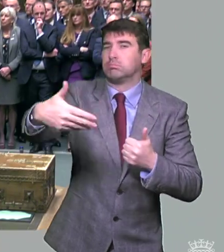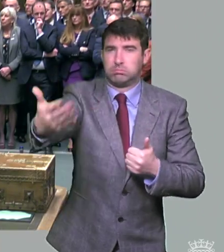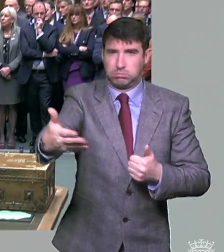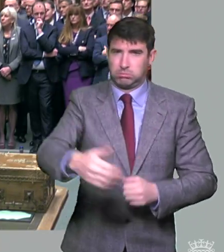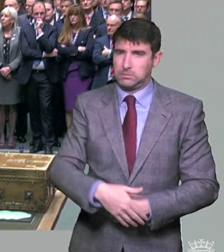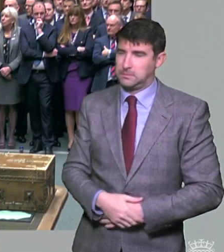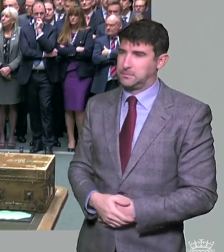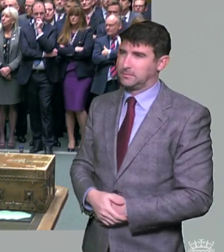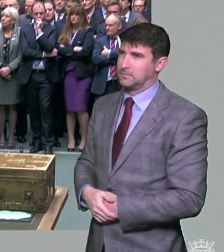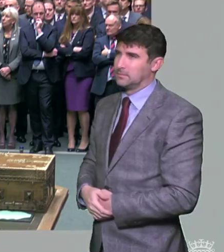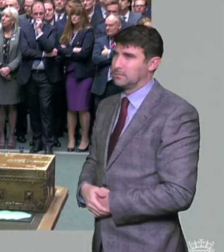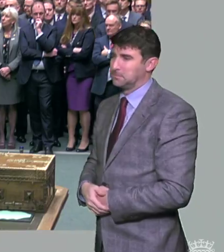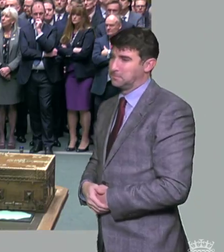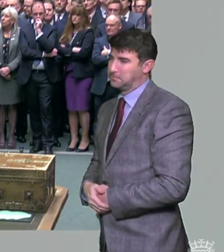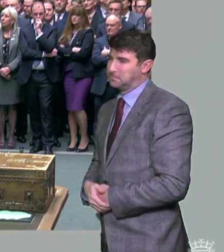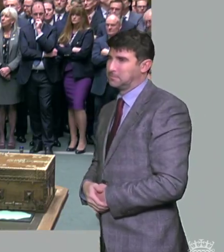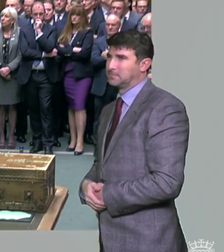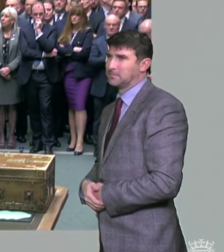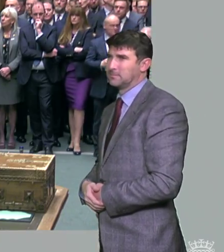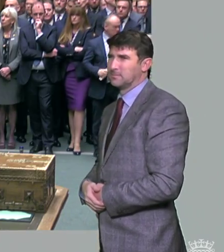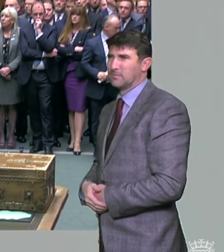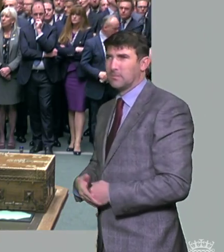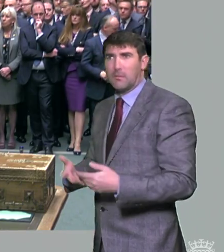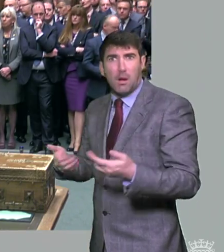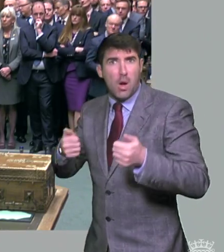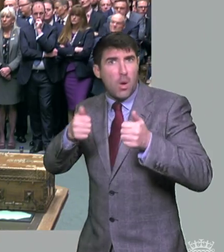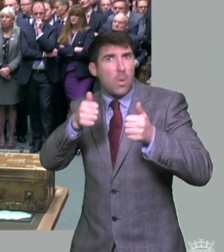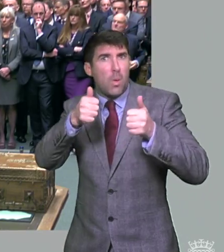Well, let us test that.